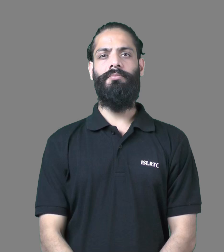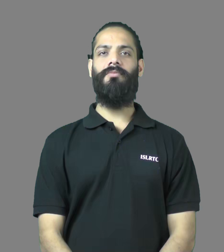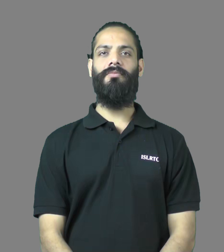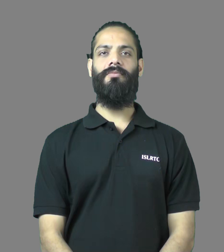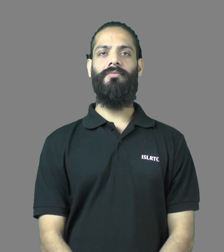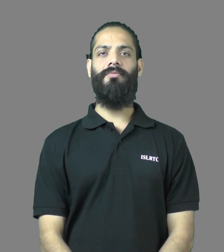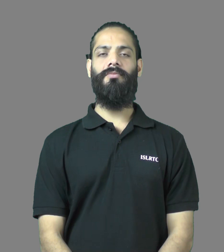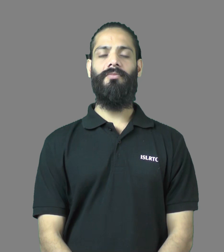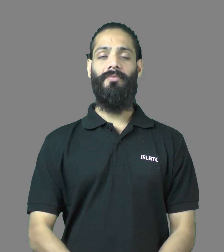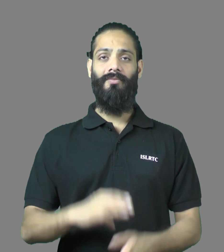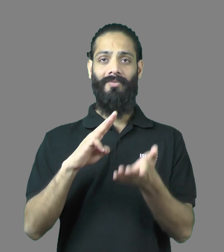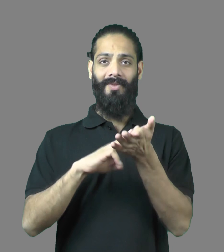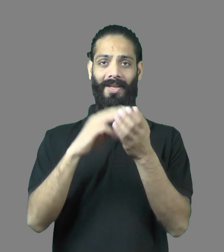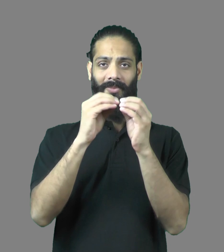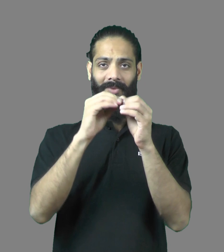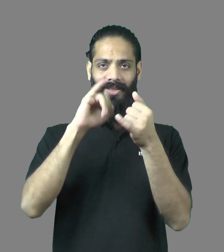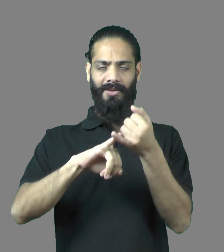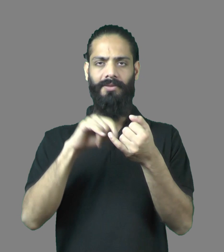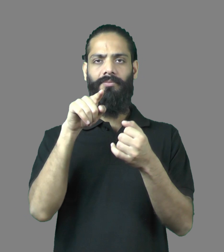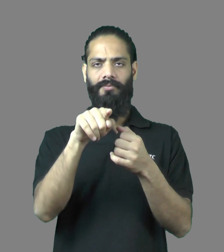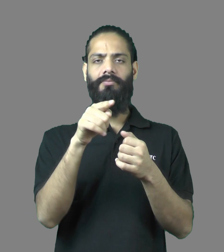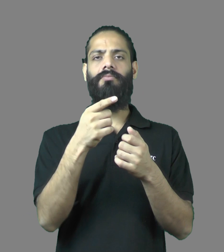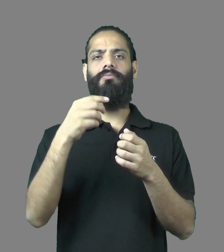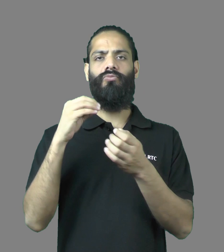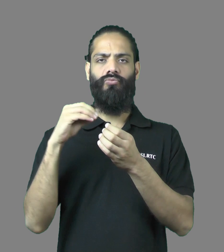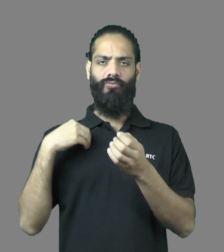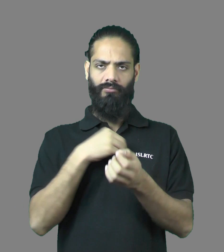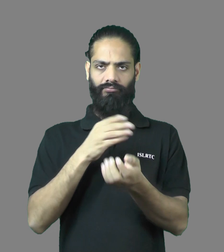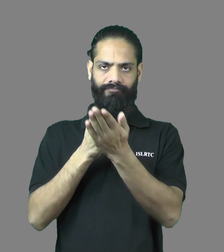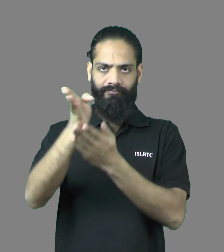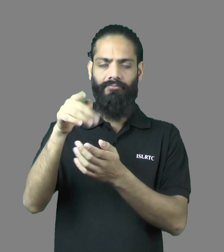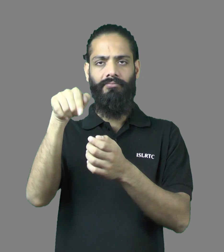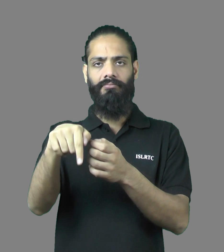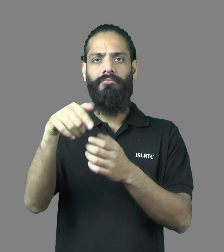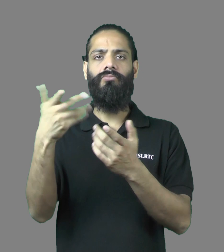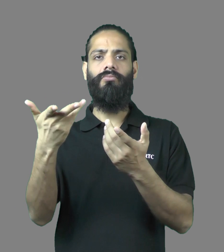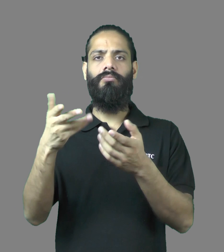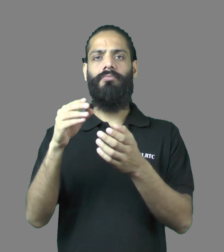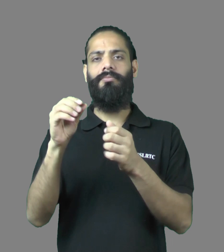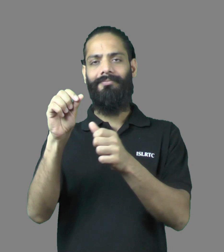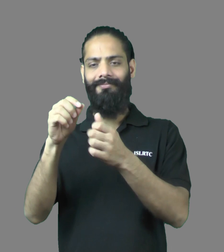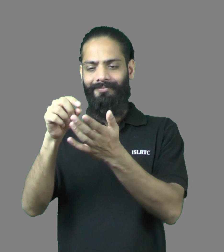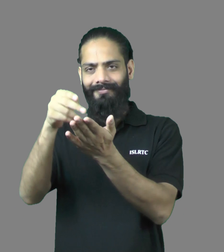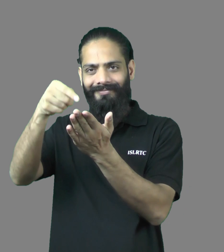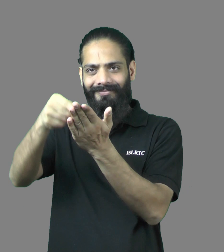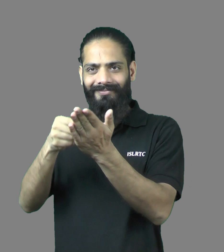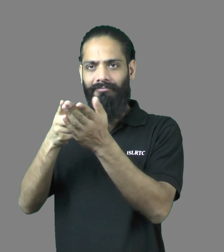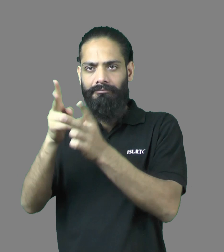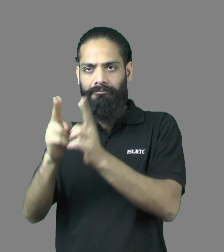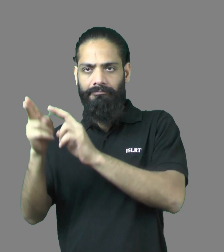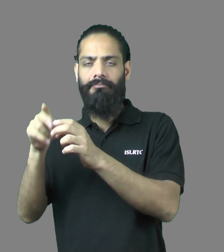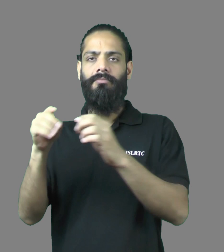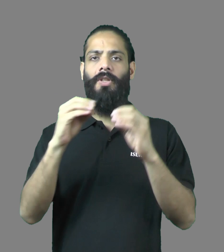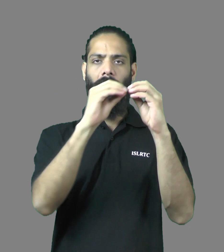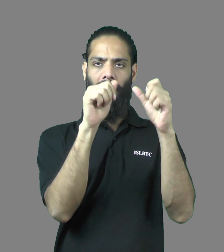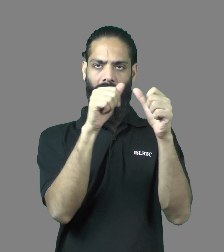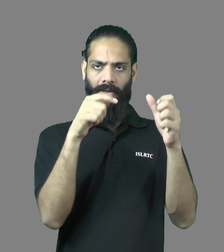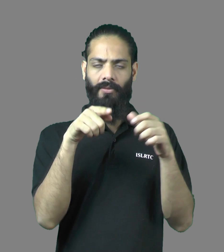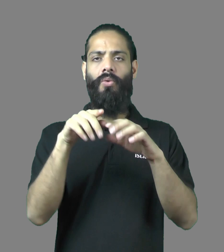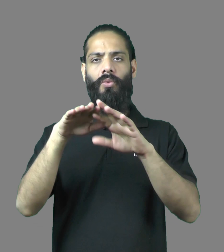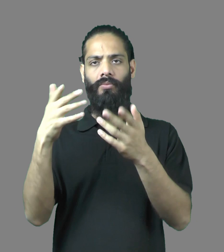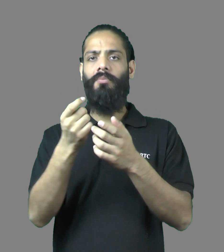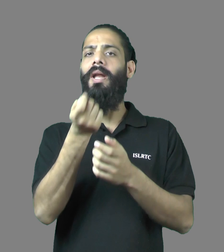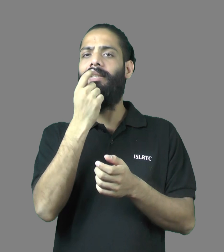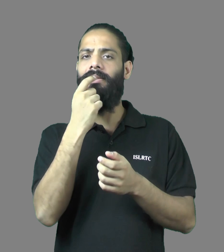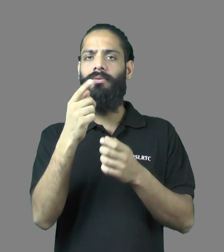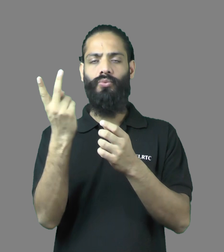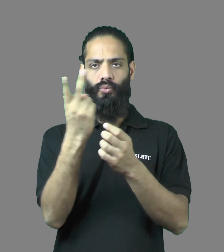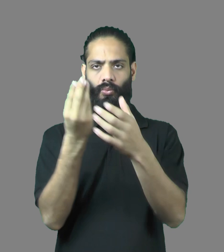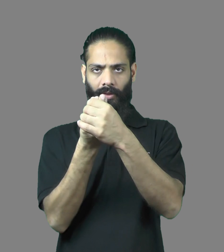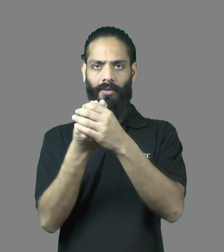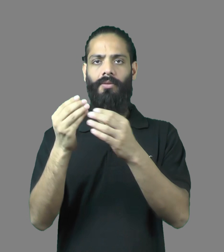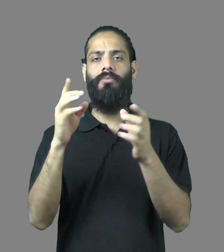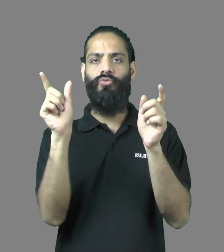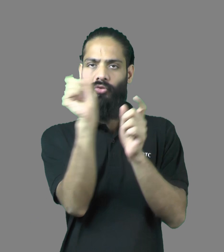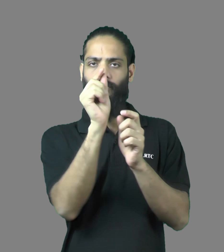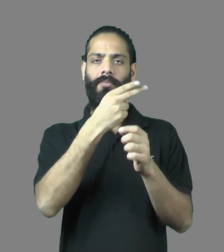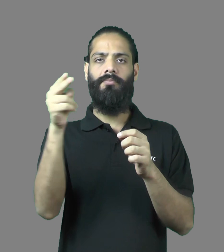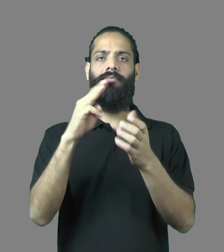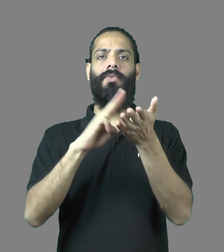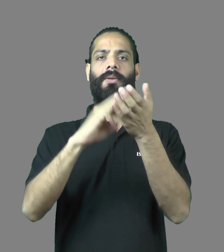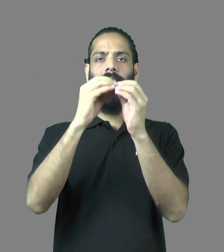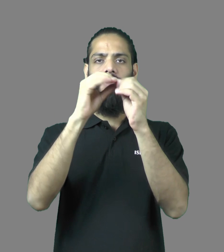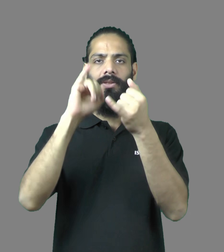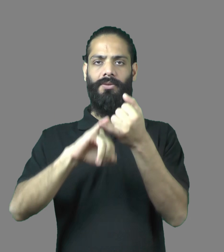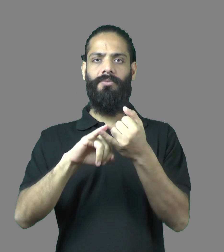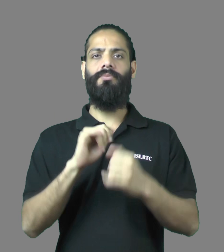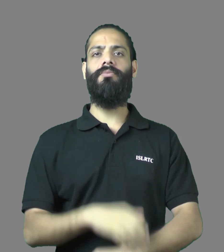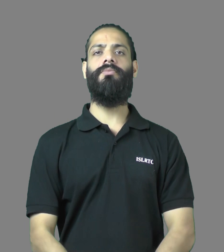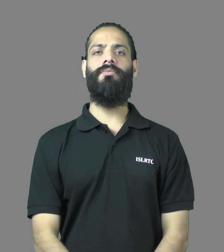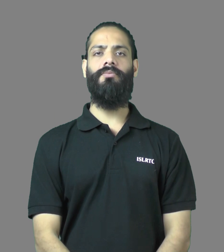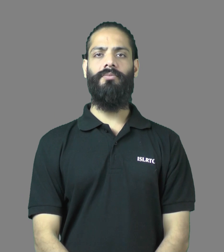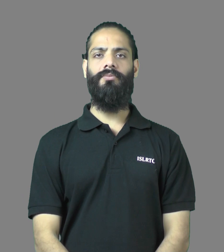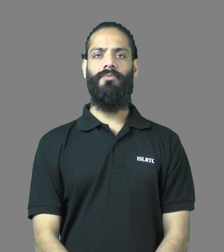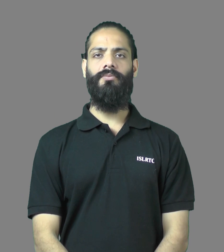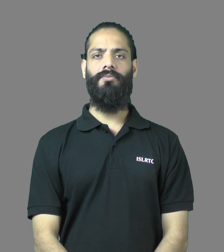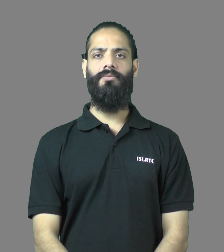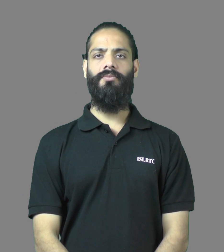Bachelor of Medicine and Bachelor of Surgery (MBBS)